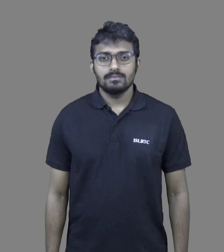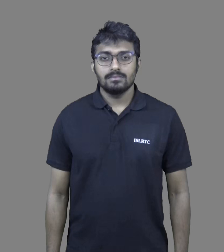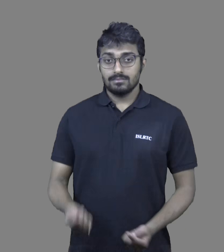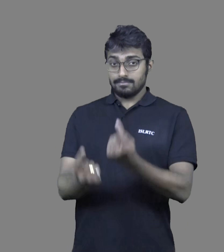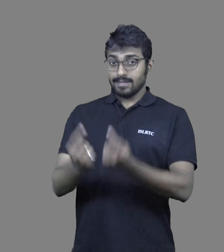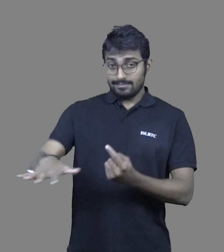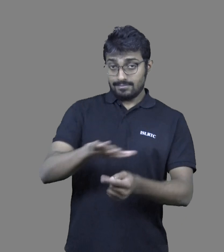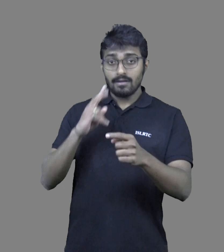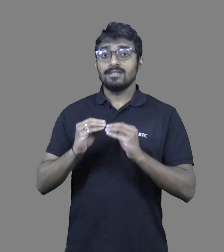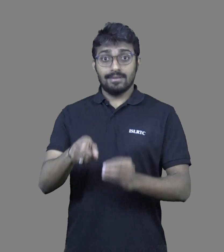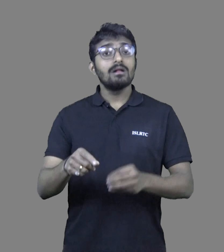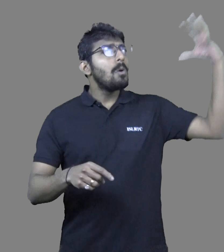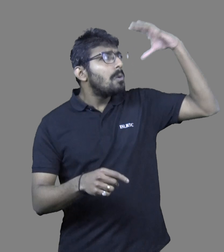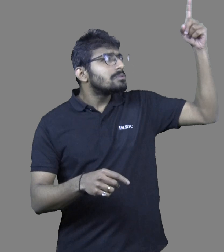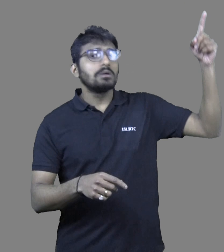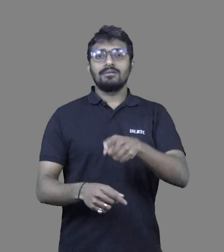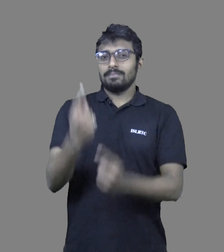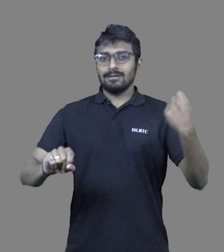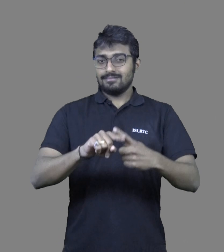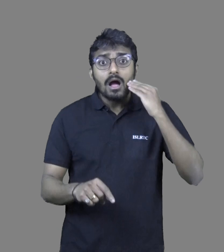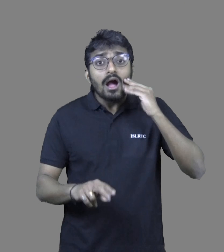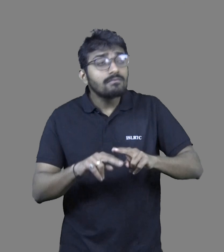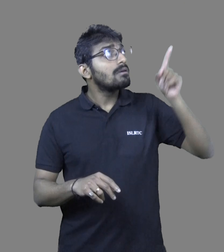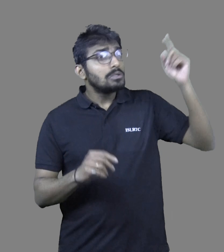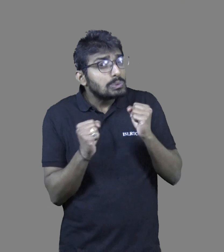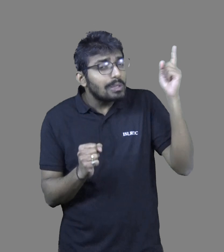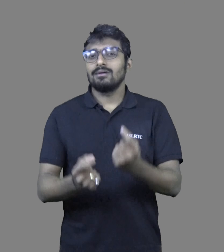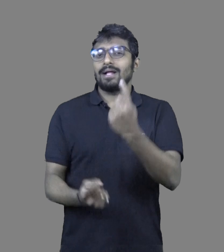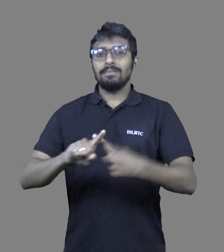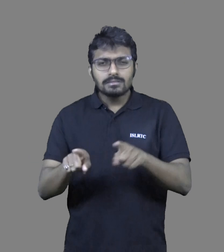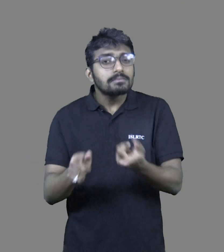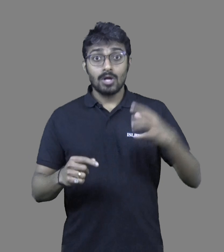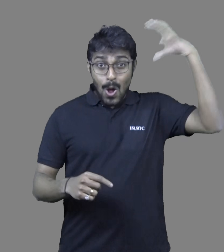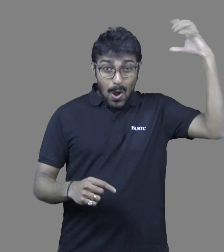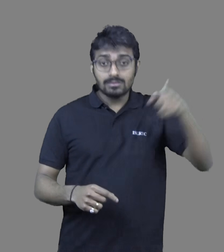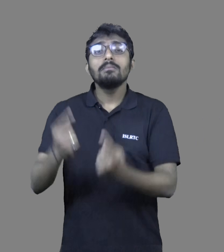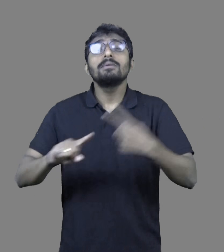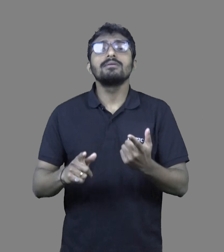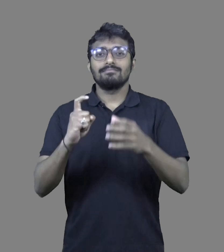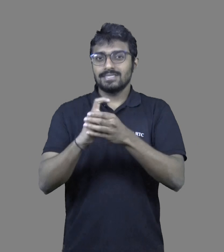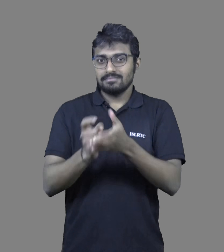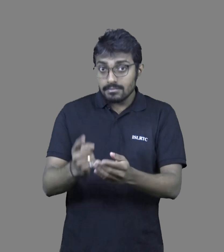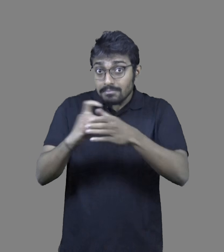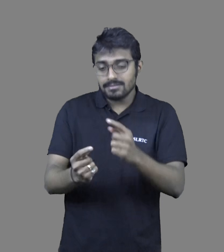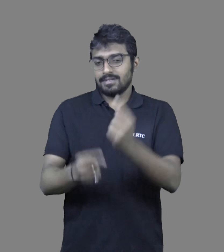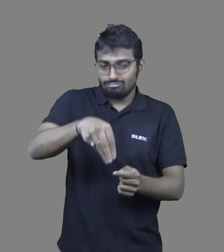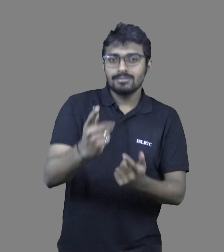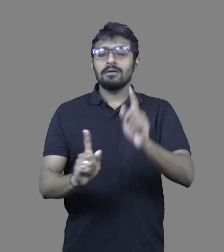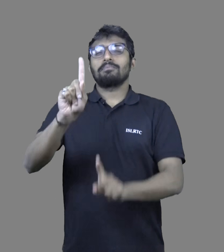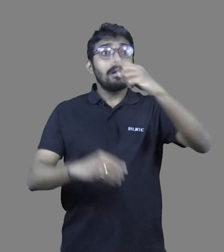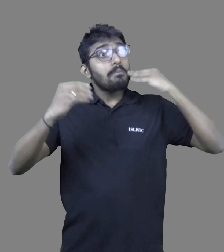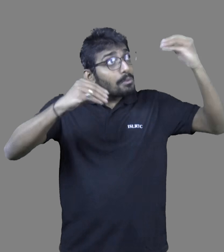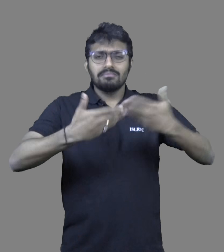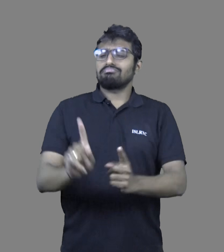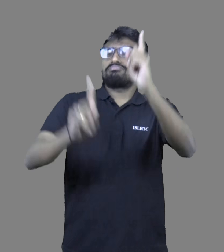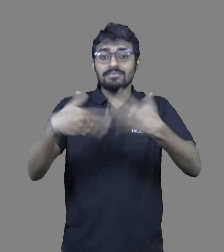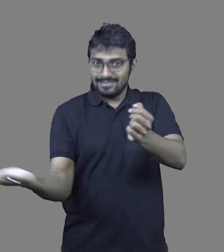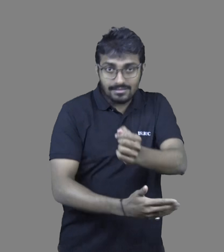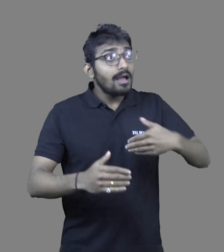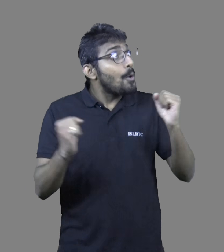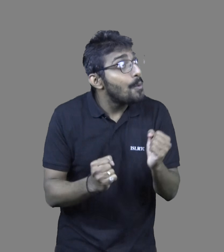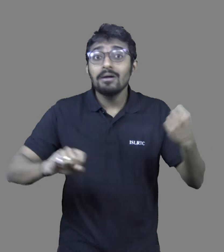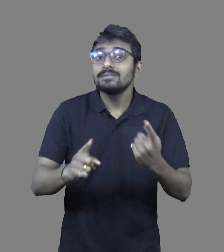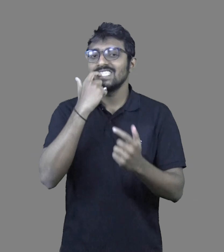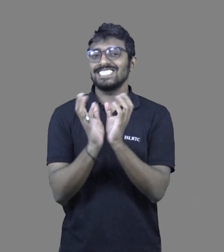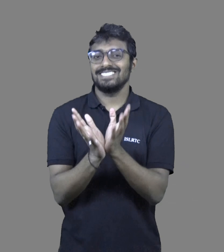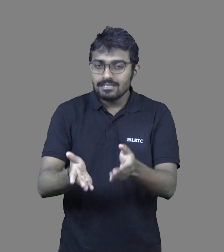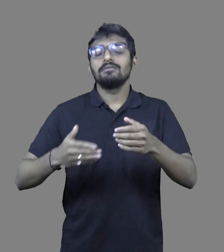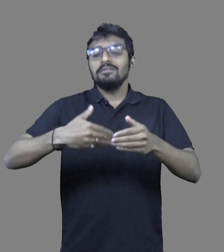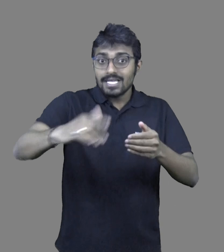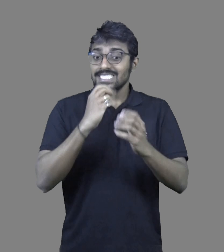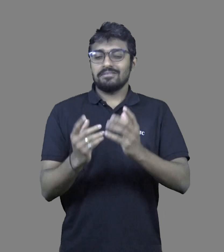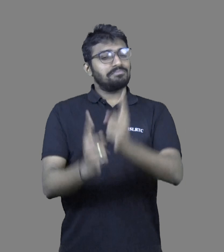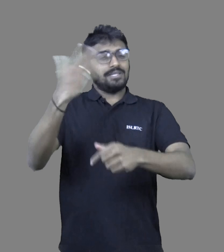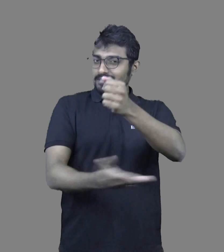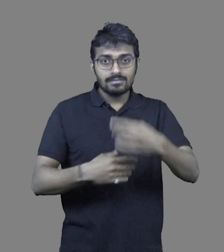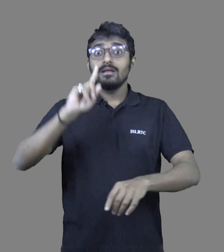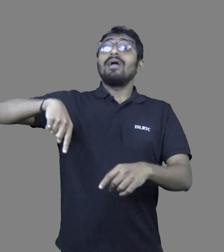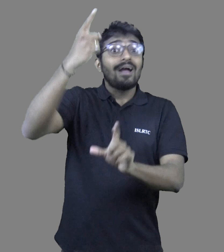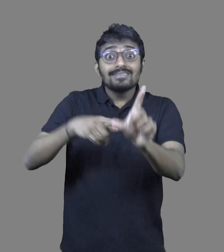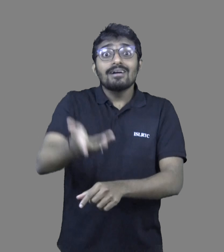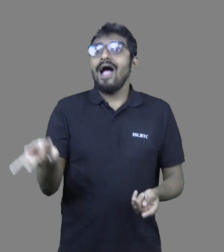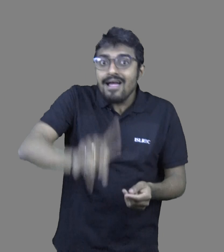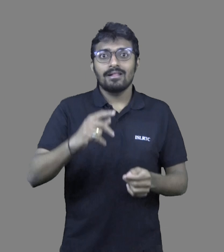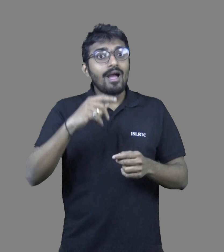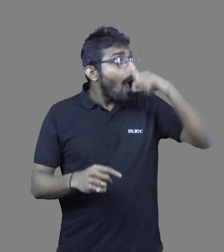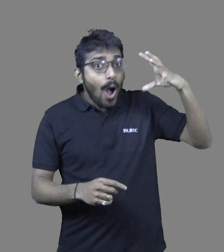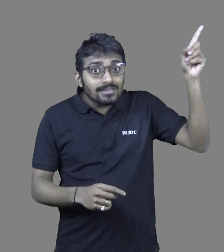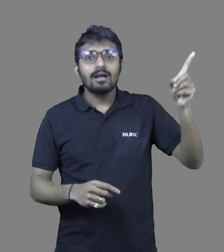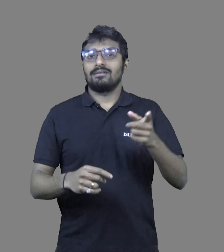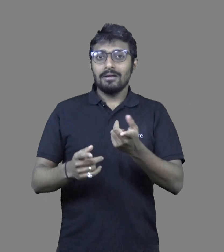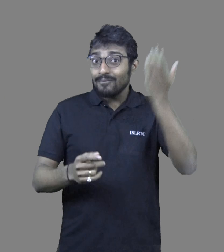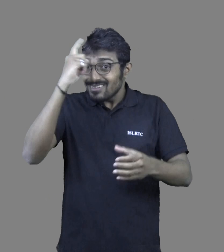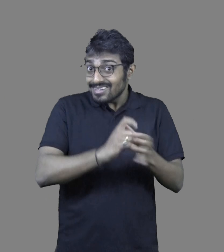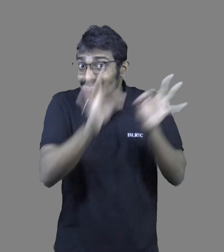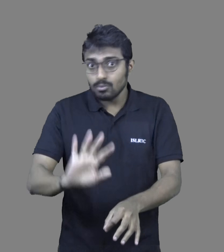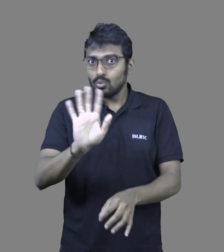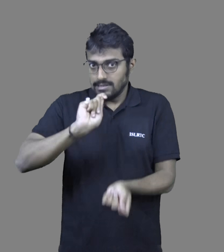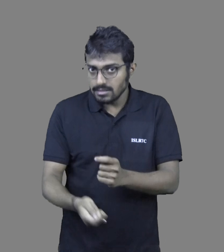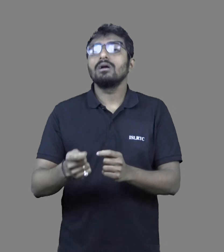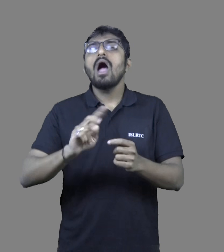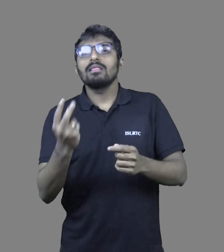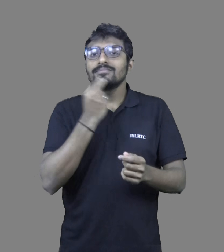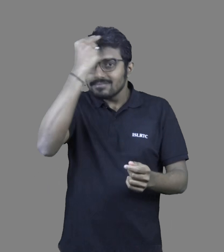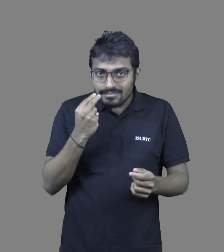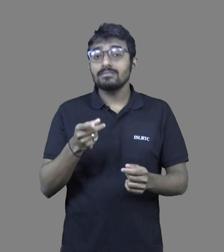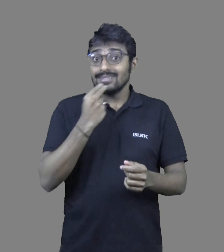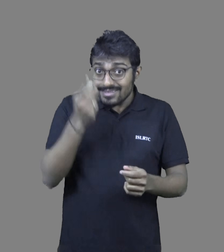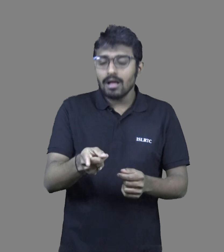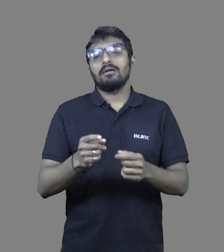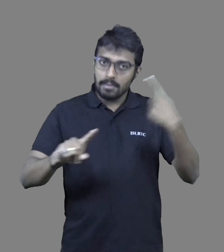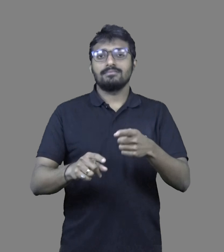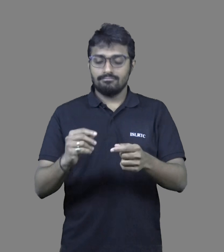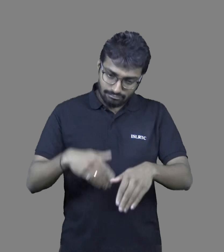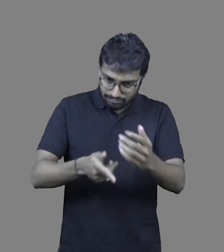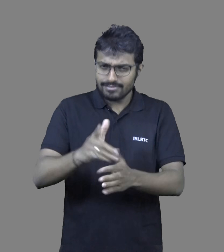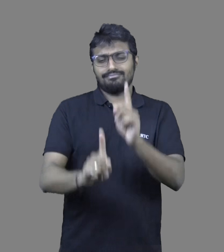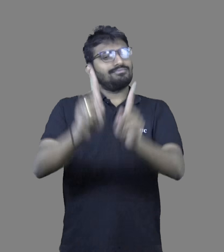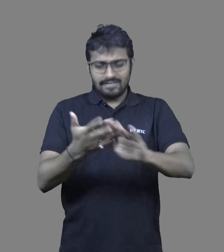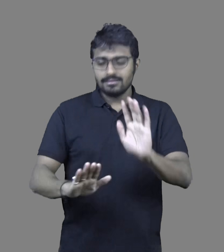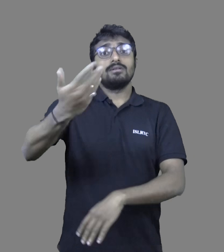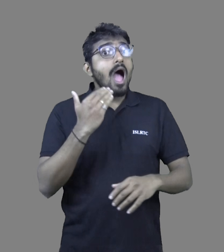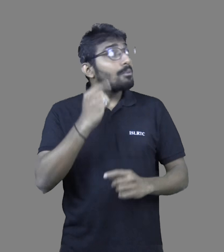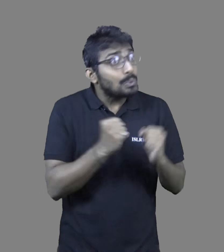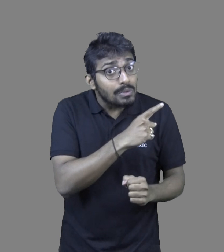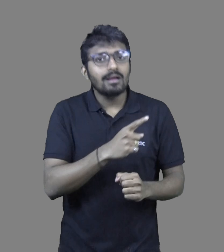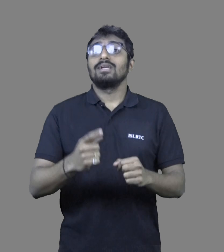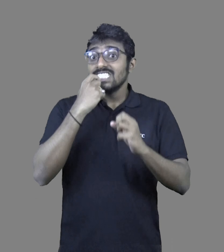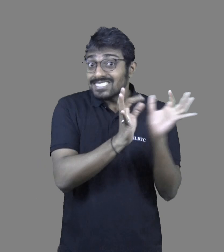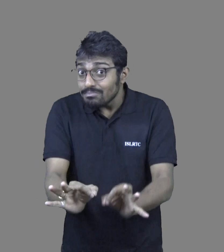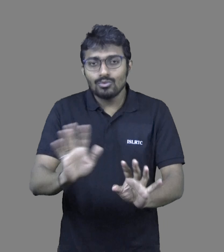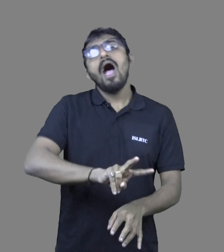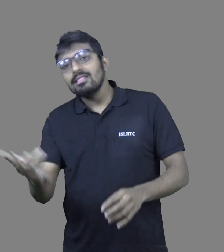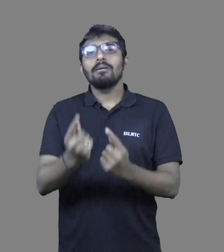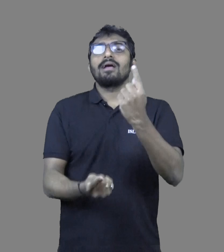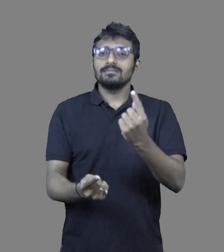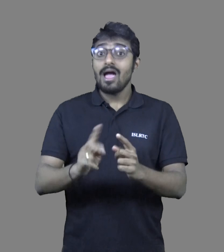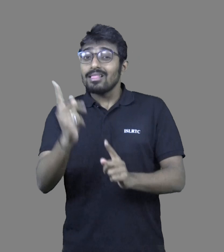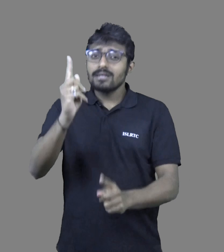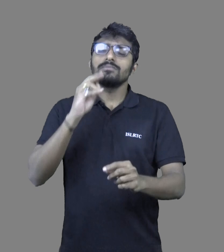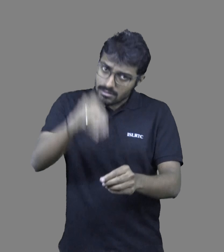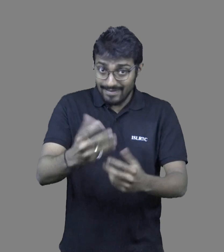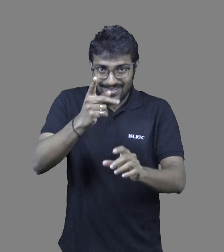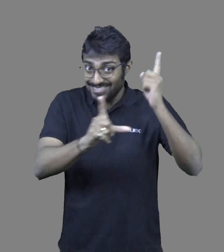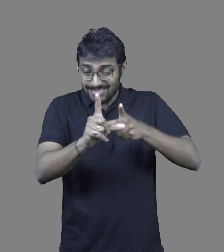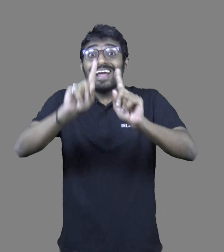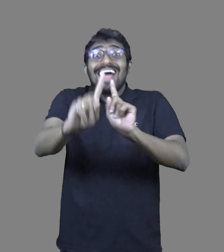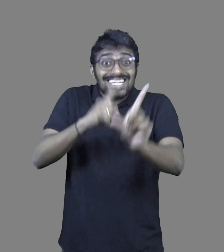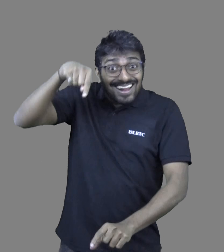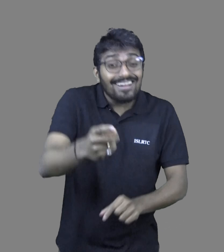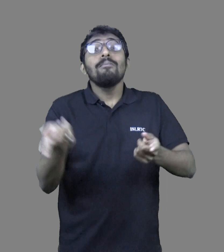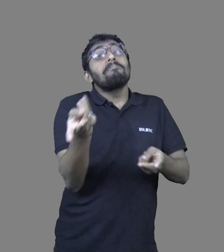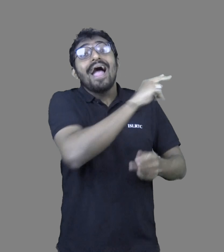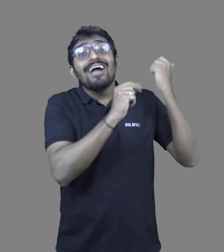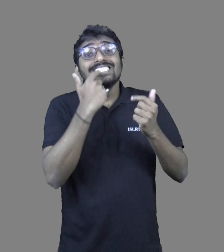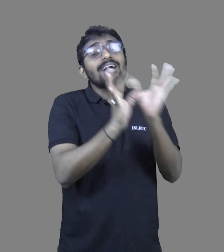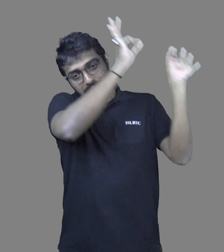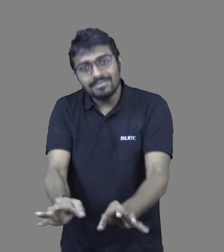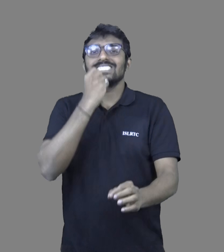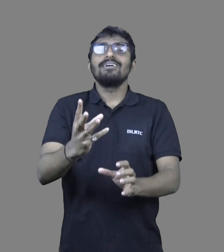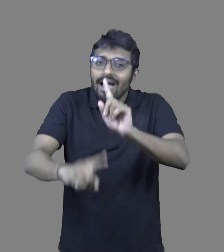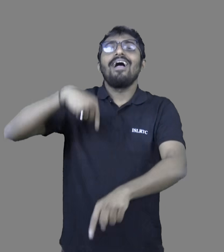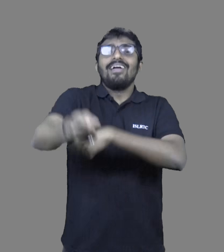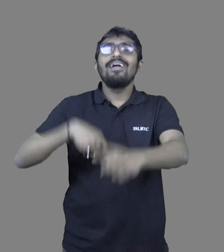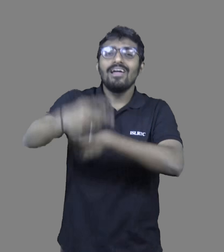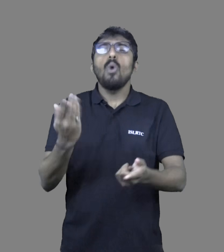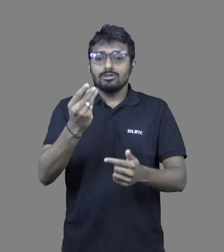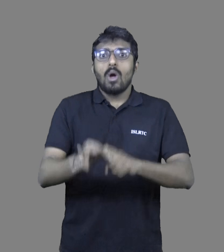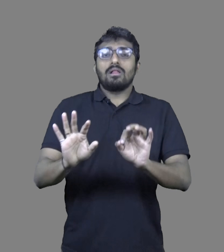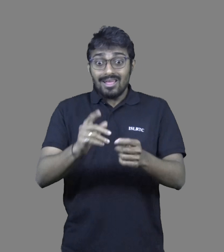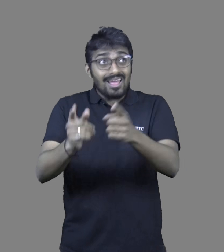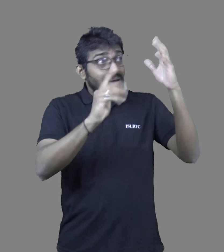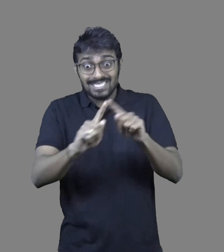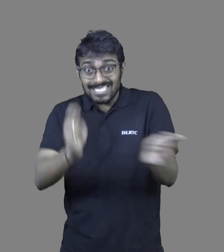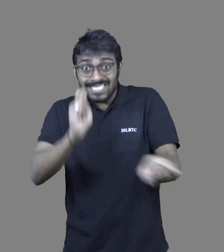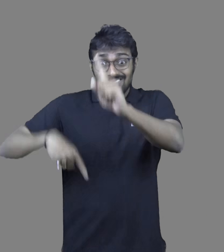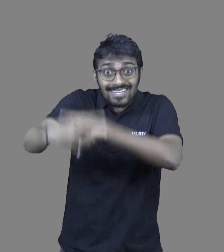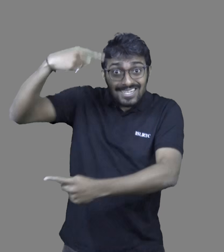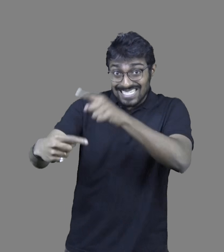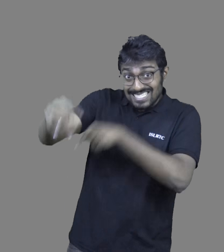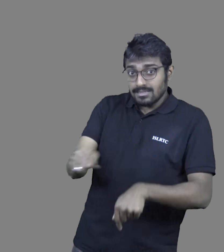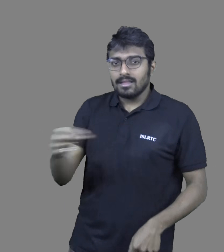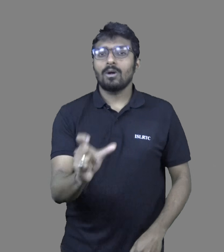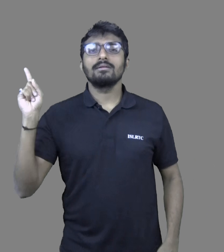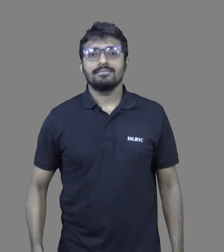Crop Rotation in Vegetable Production